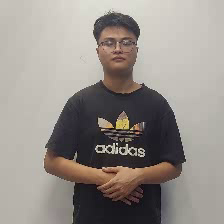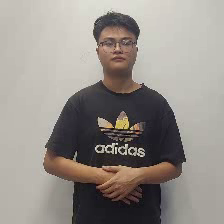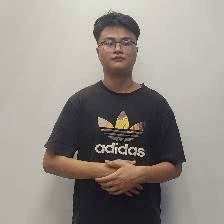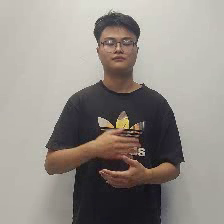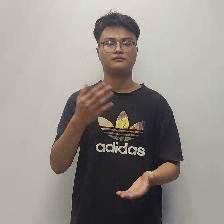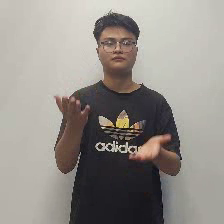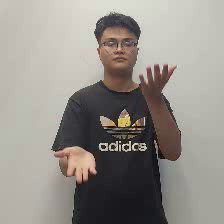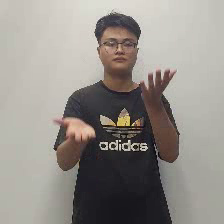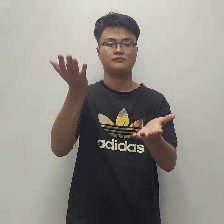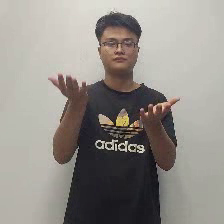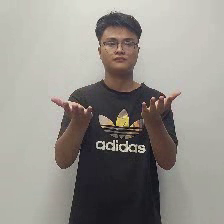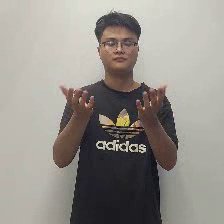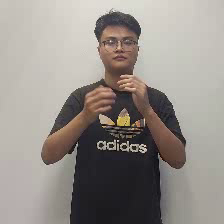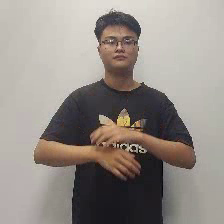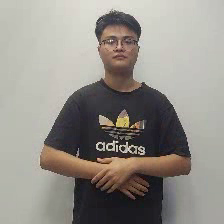Có thể